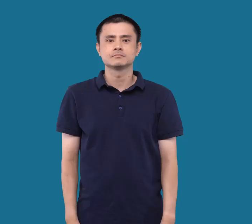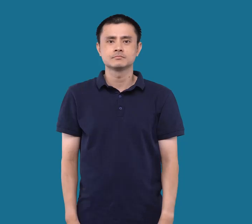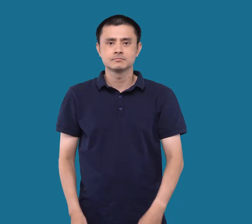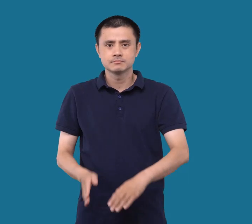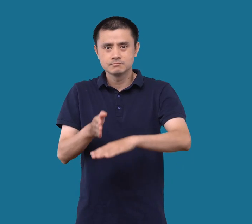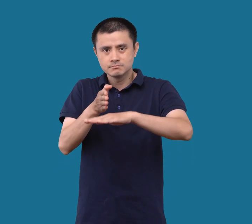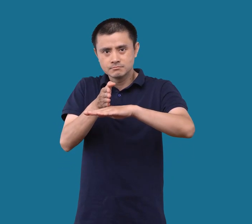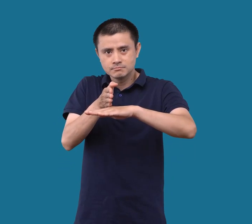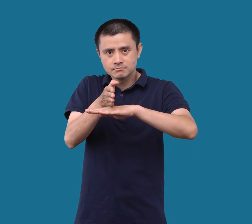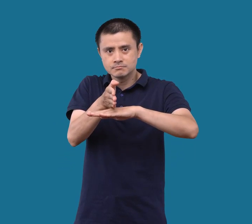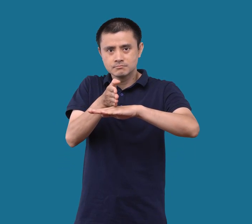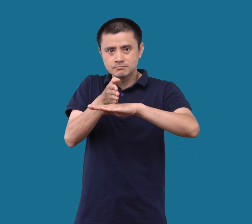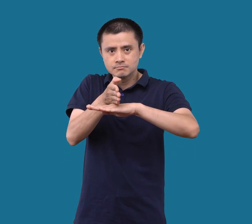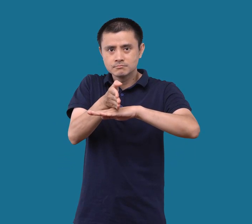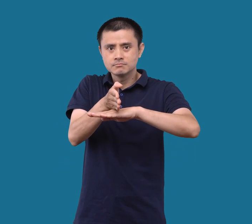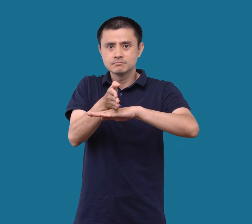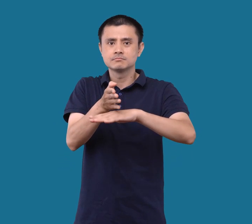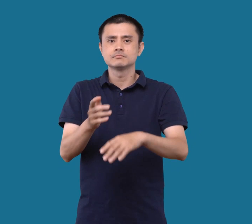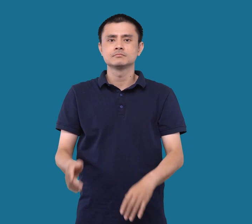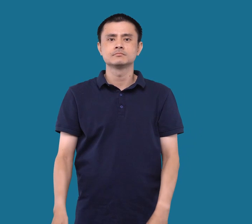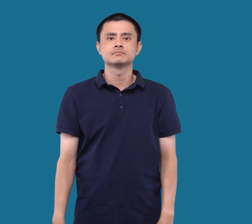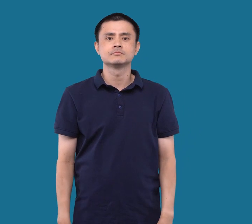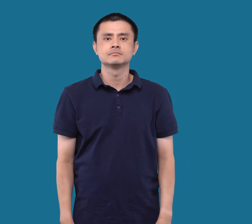cưa (cái cưa)